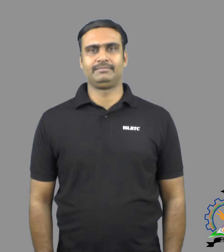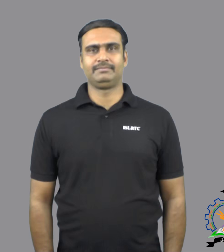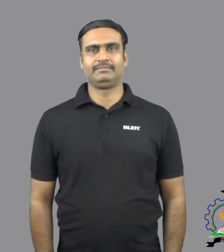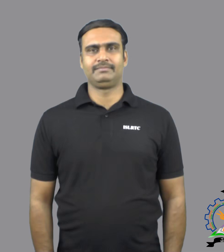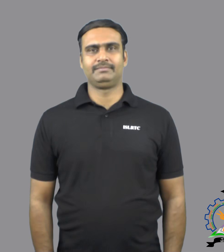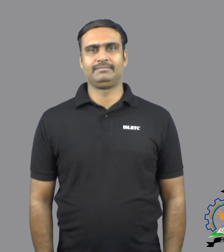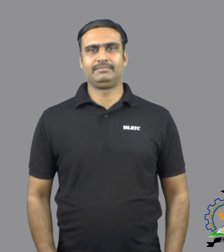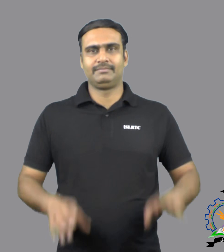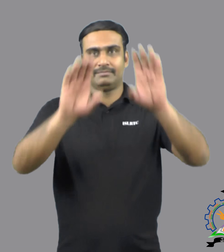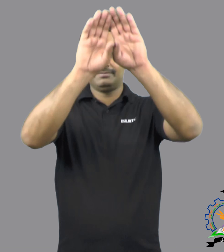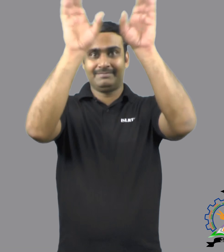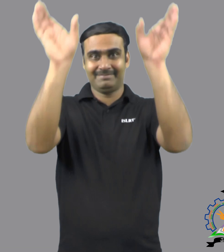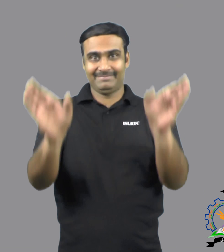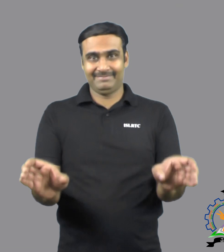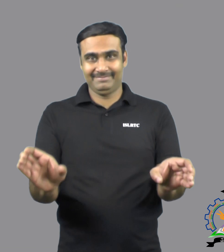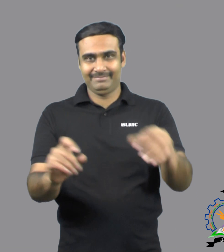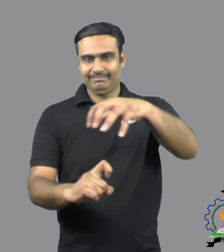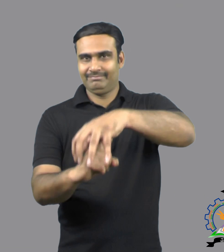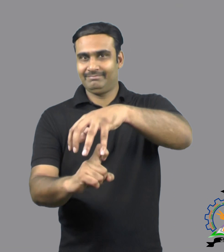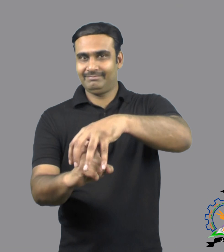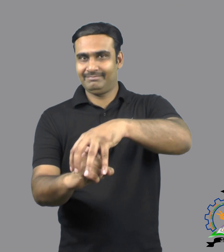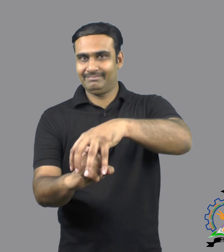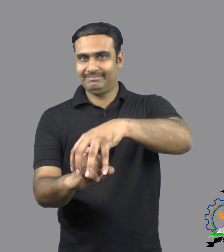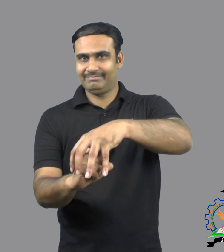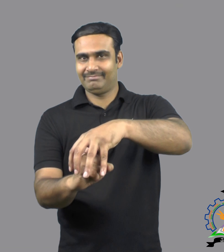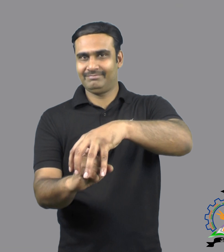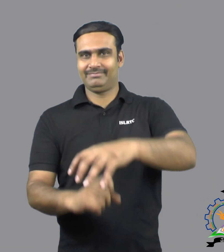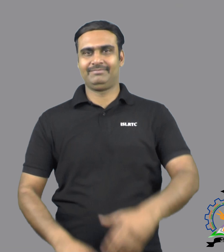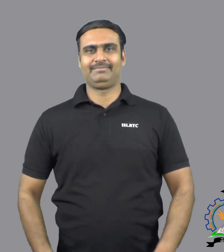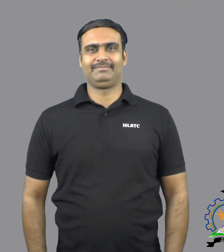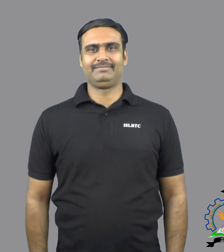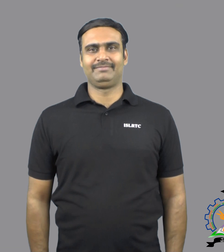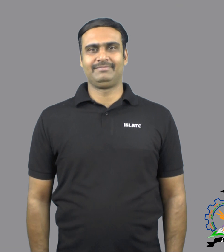India Gate